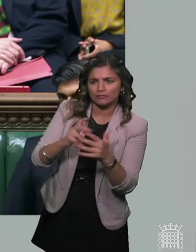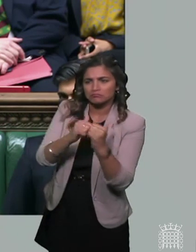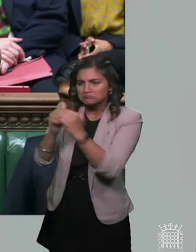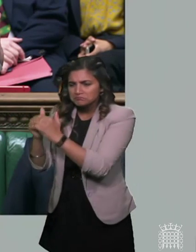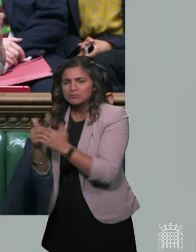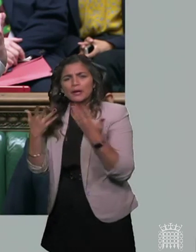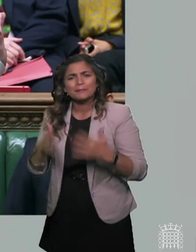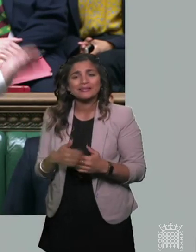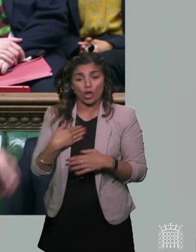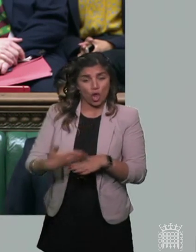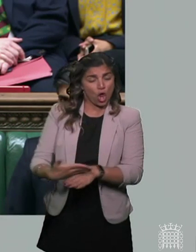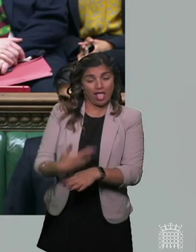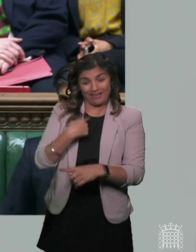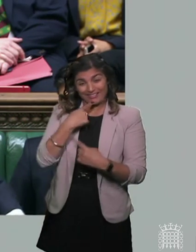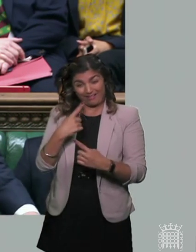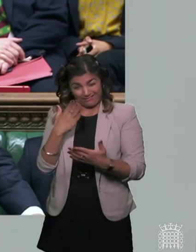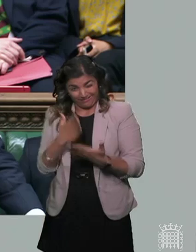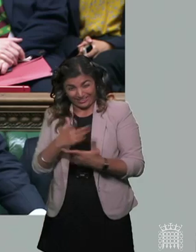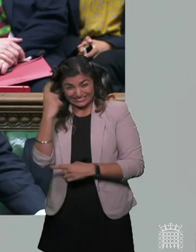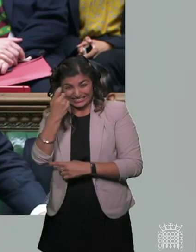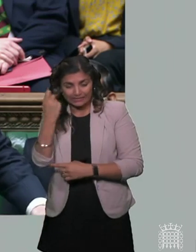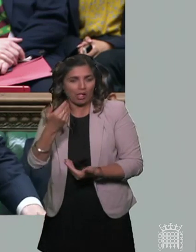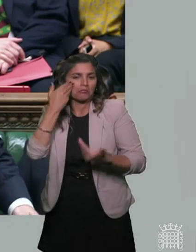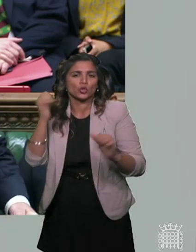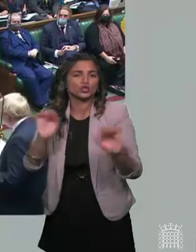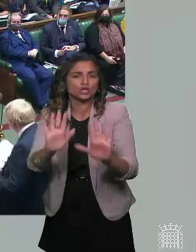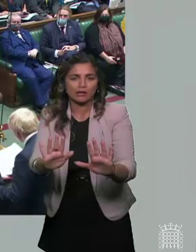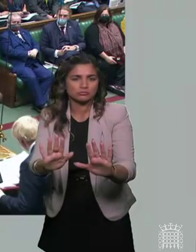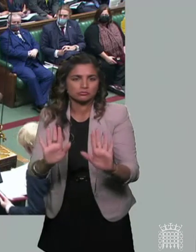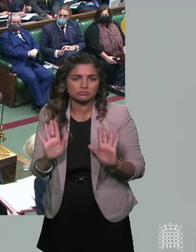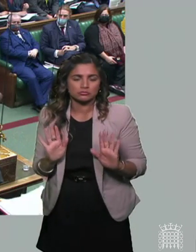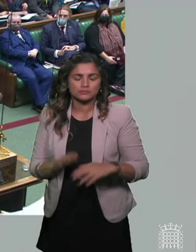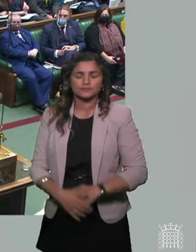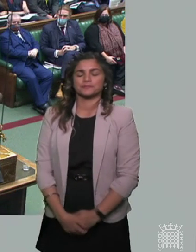It is still too early to say whether that will succeed. It is in the balance.